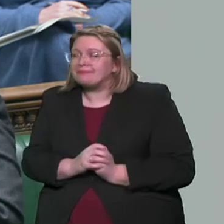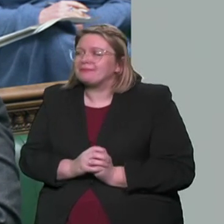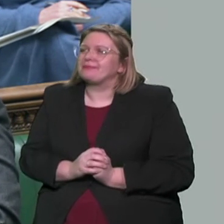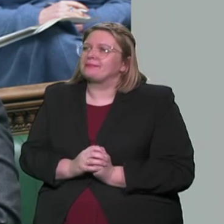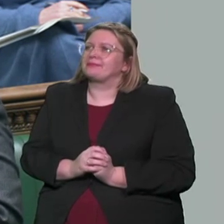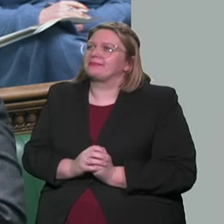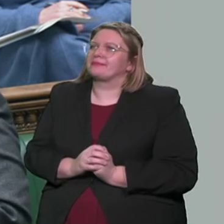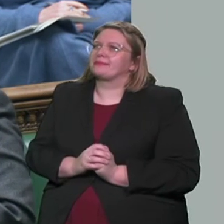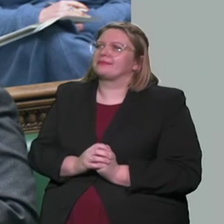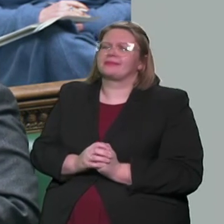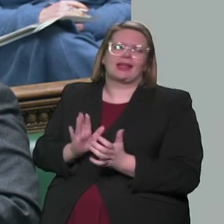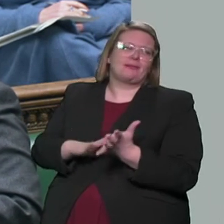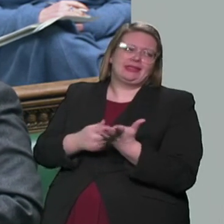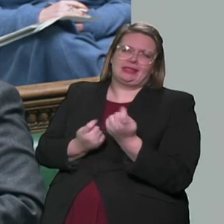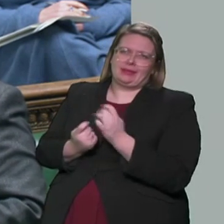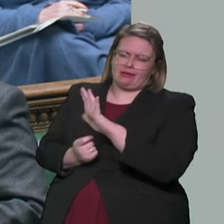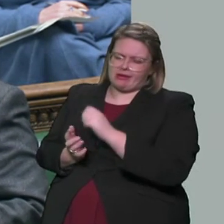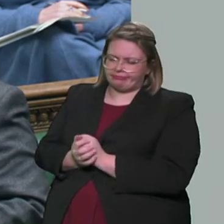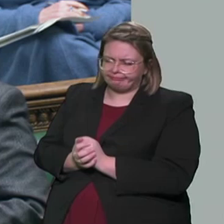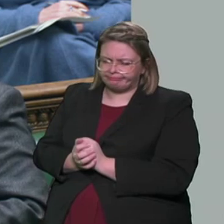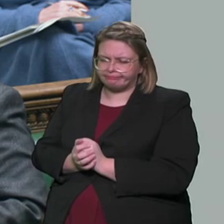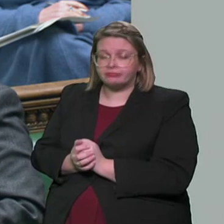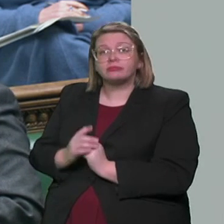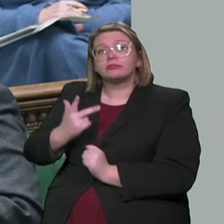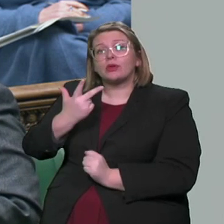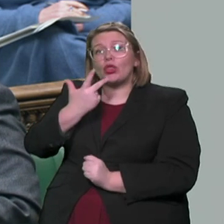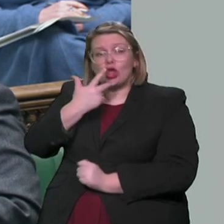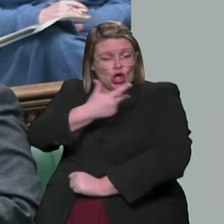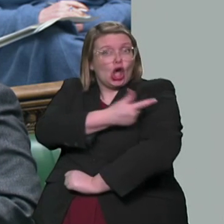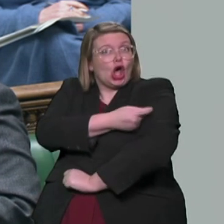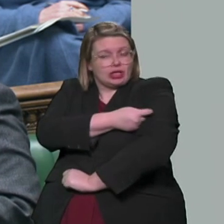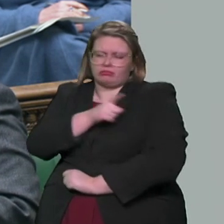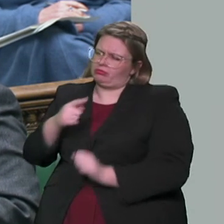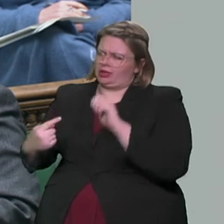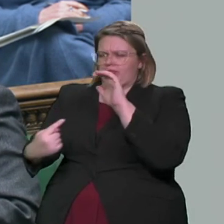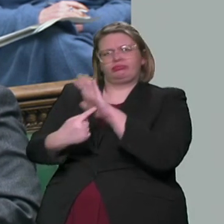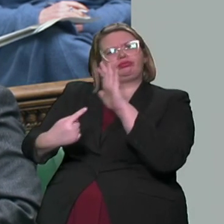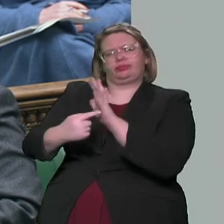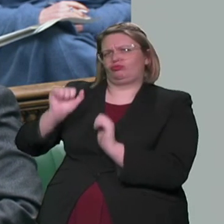He is right to say that the booster programme is absolutely crucial.